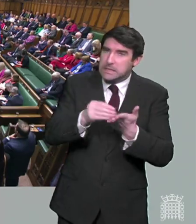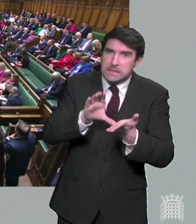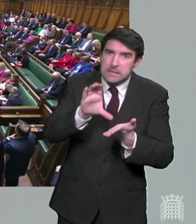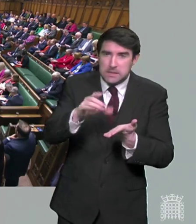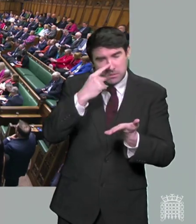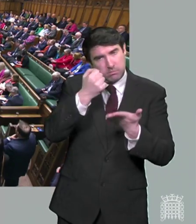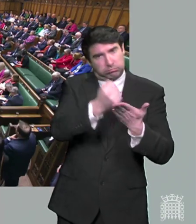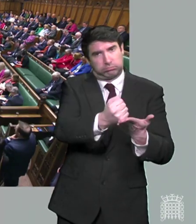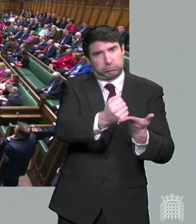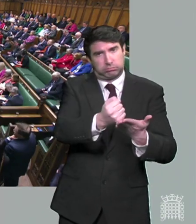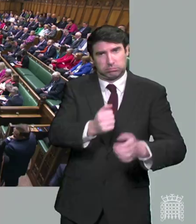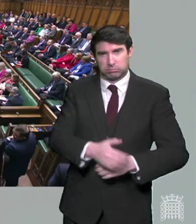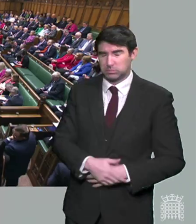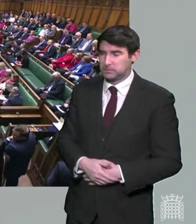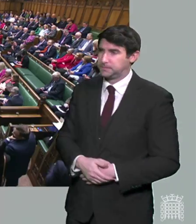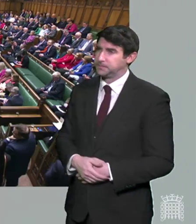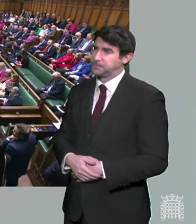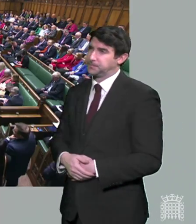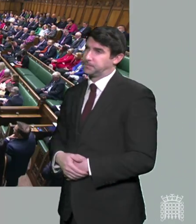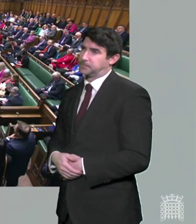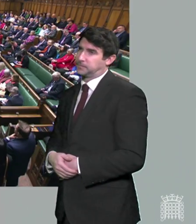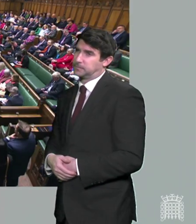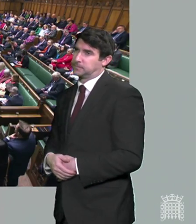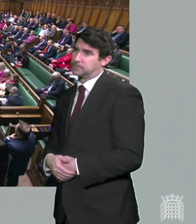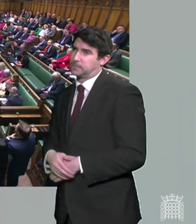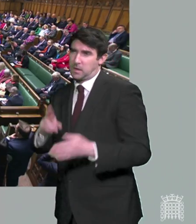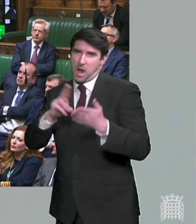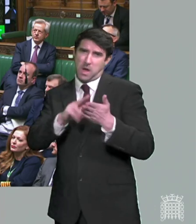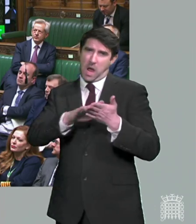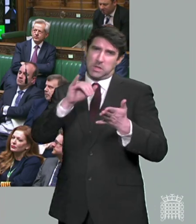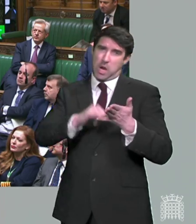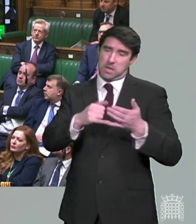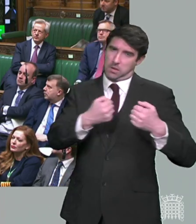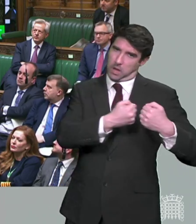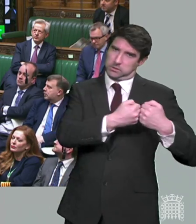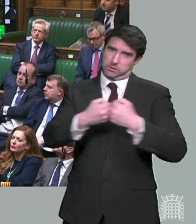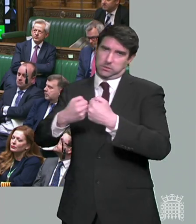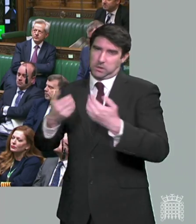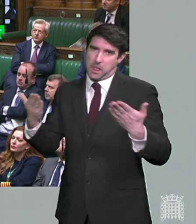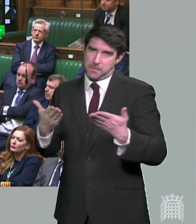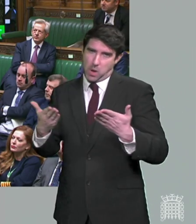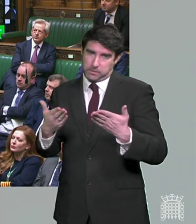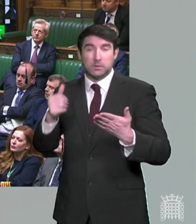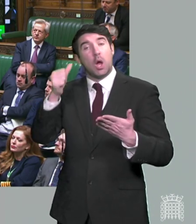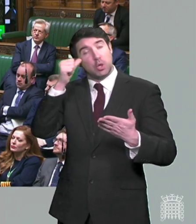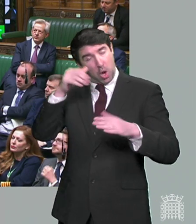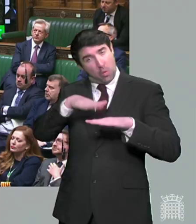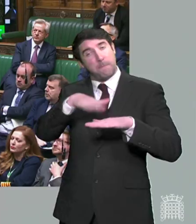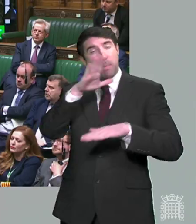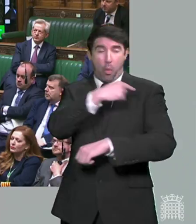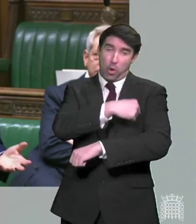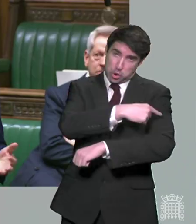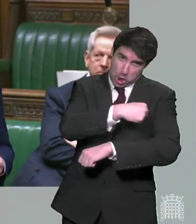There is no doubt that the NHS is under enormous pressure across the UK and, despite record numbers of nurses and doctors, the workforce remains a challenge.